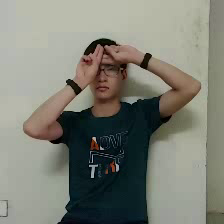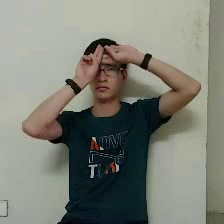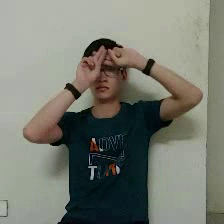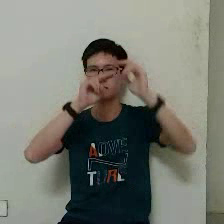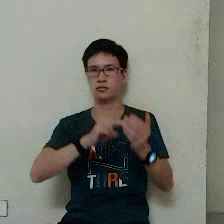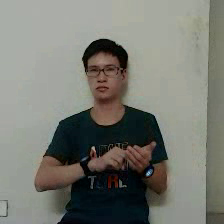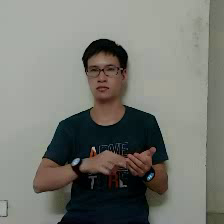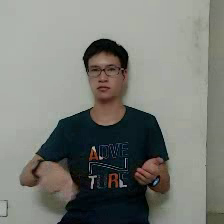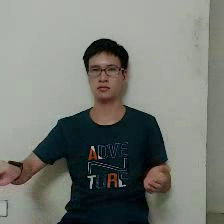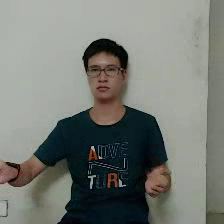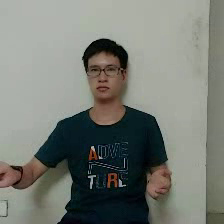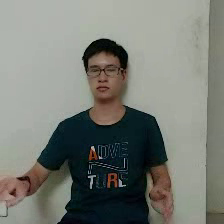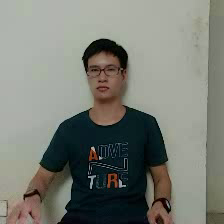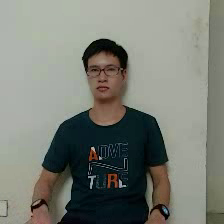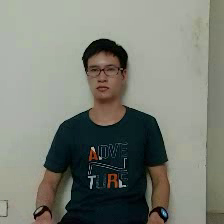Xuất viện